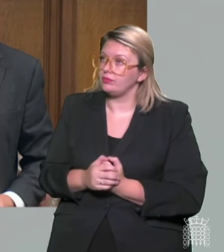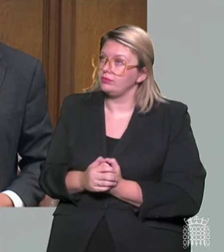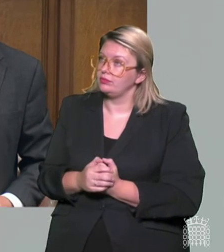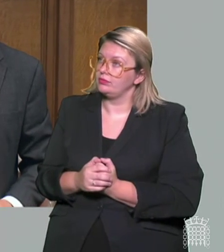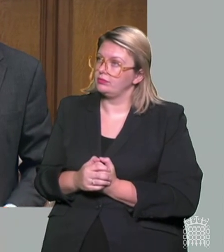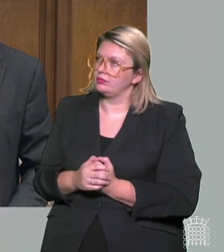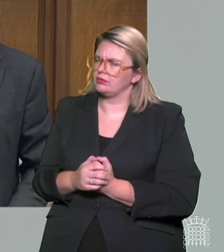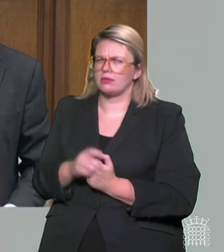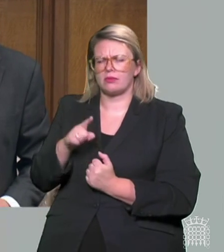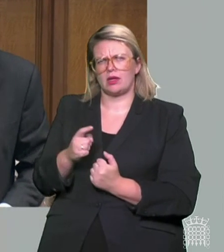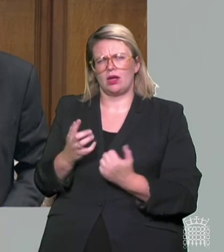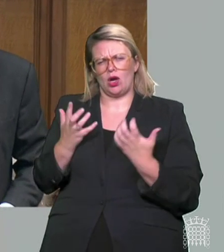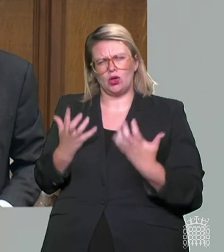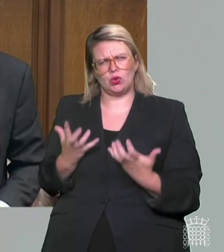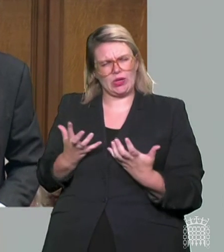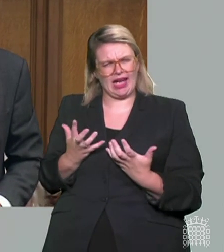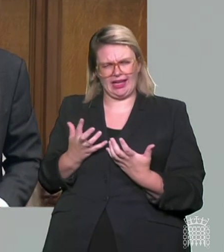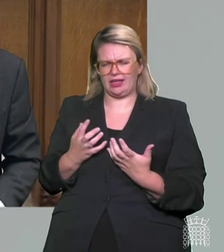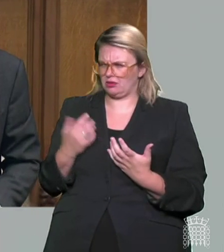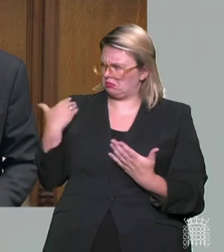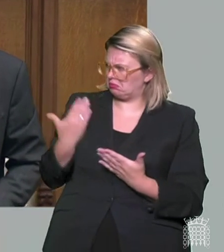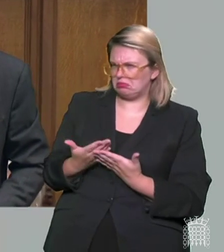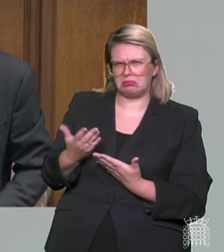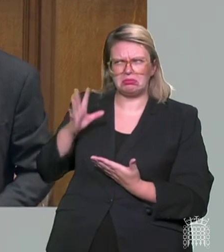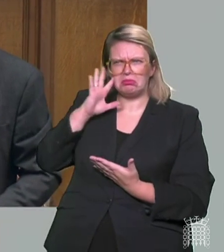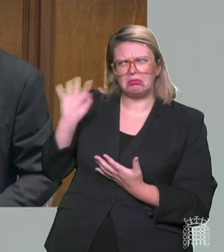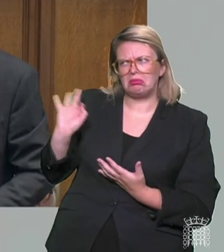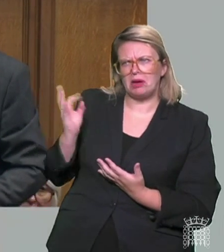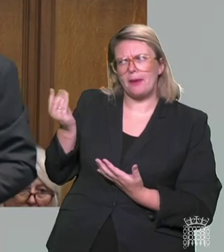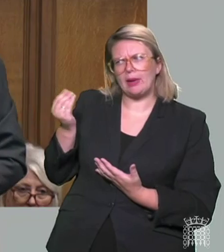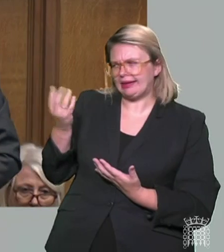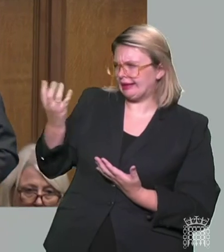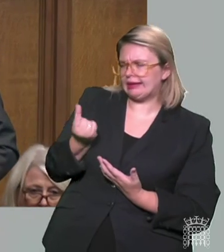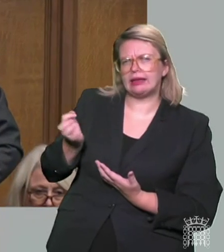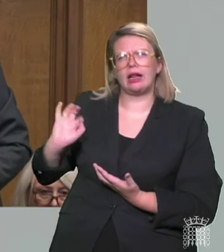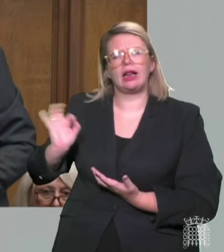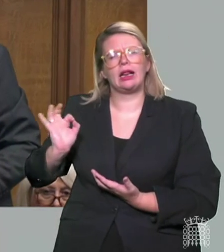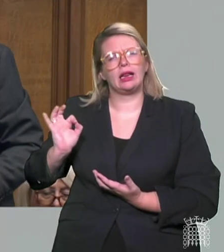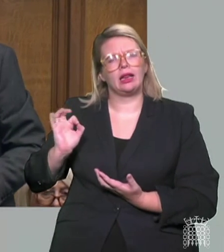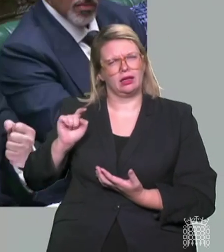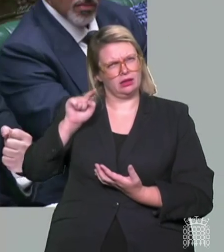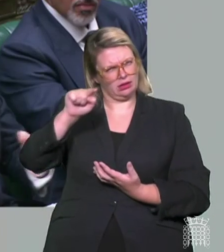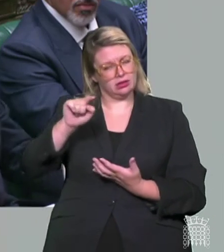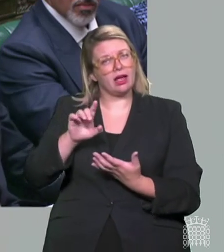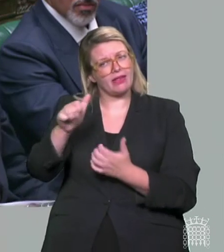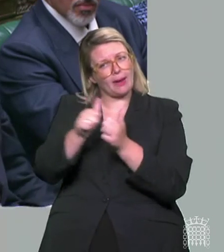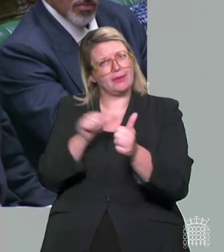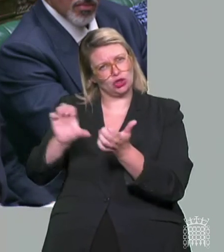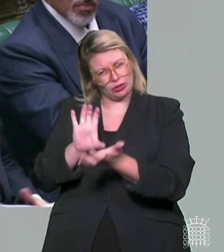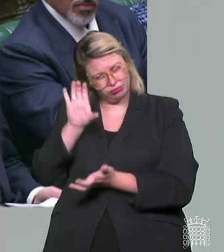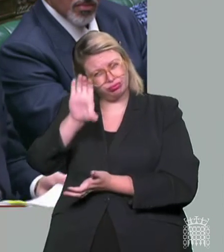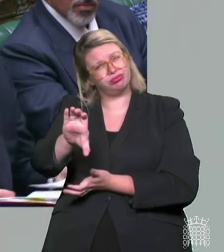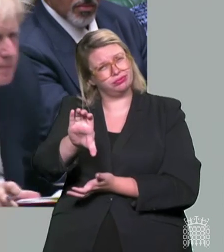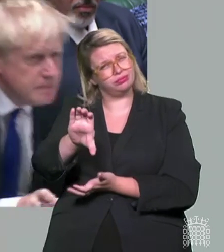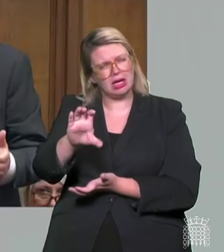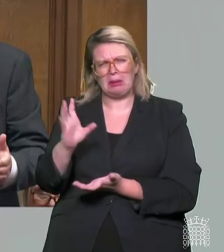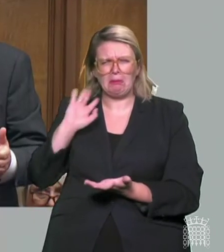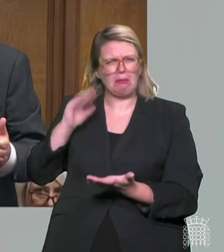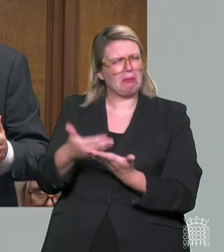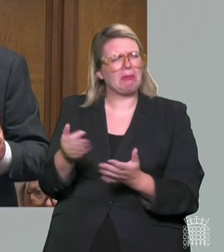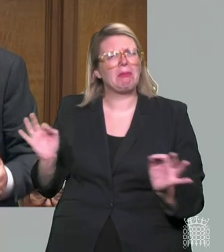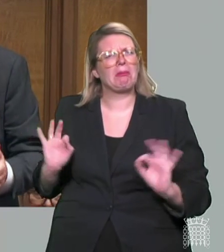As of today, not a penny—not a single ha’penny—has been received by the company.